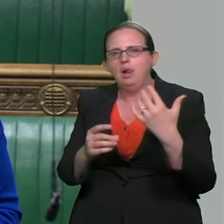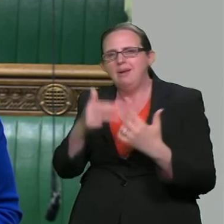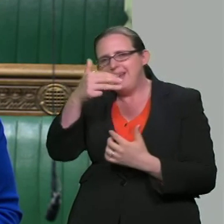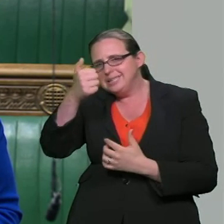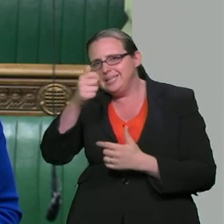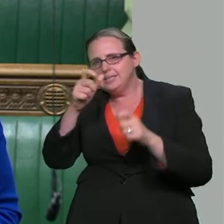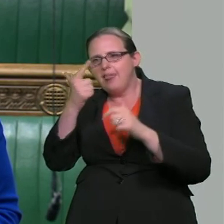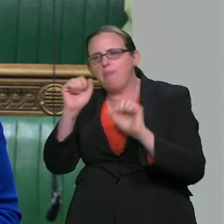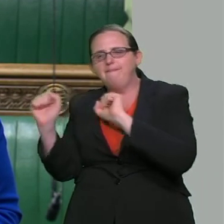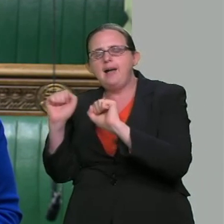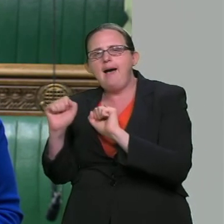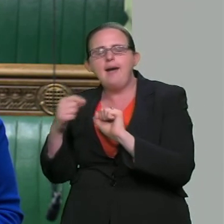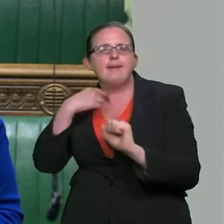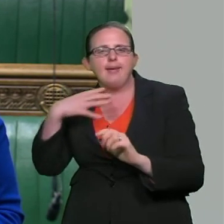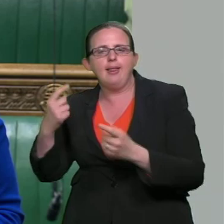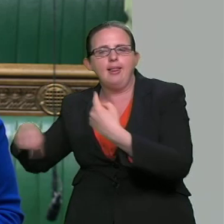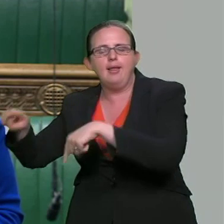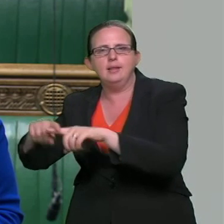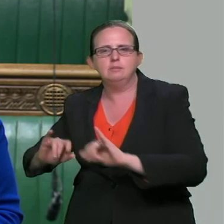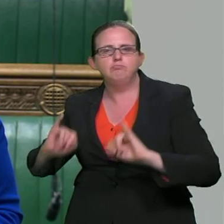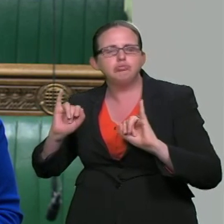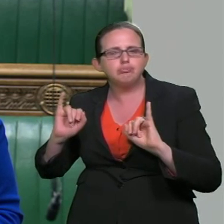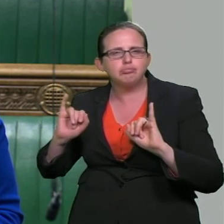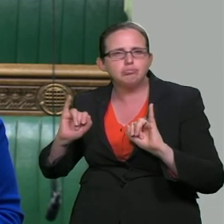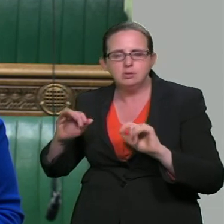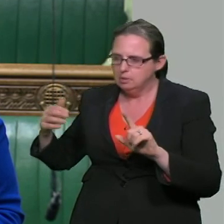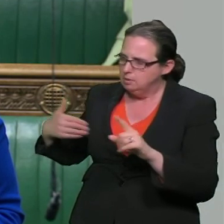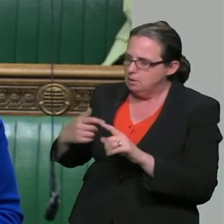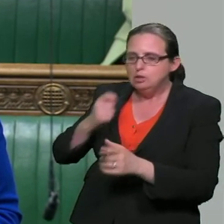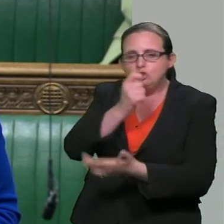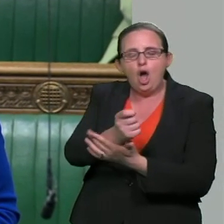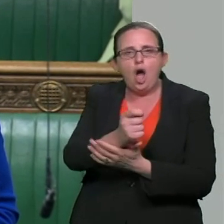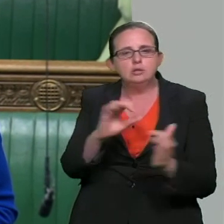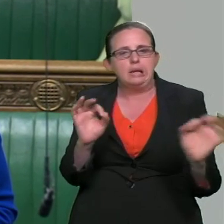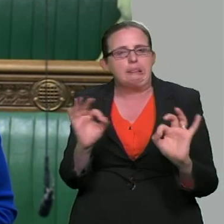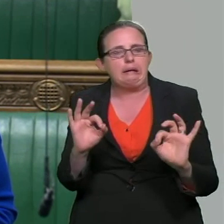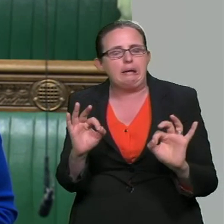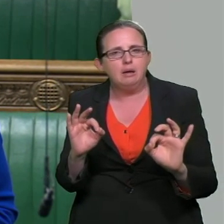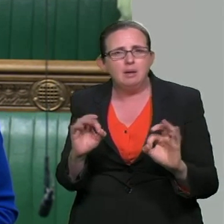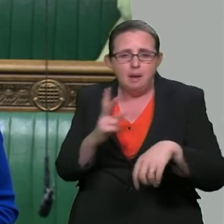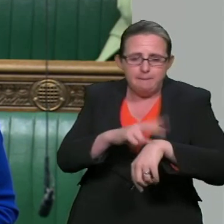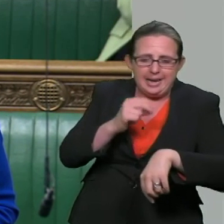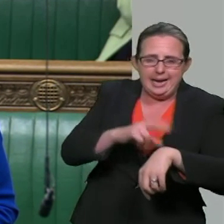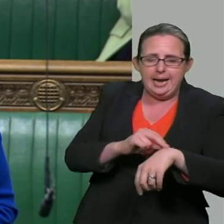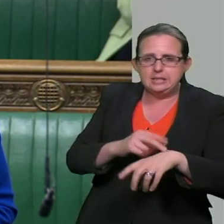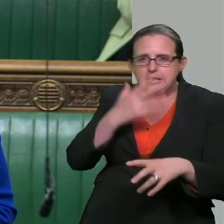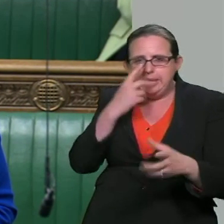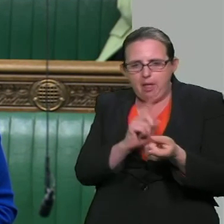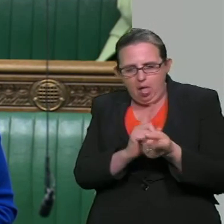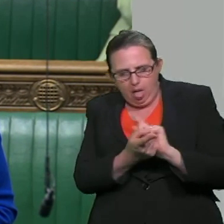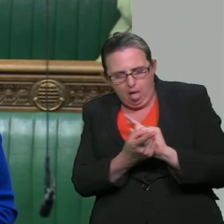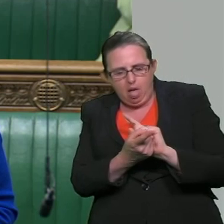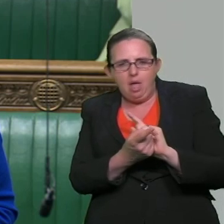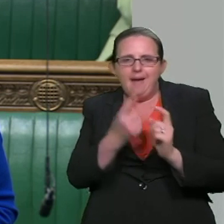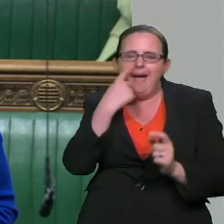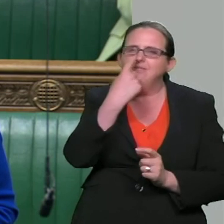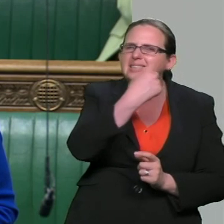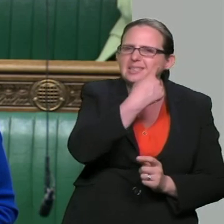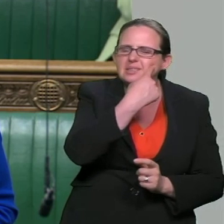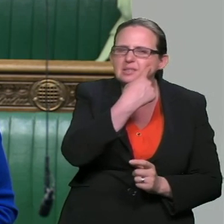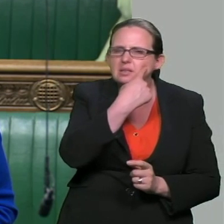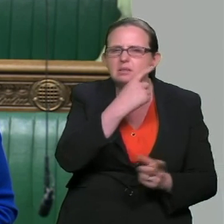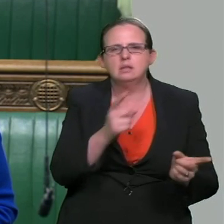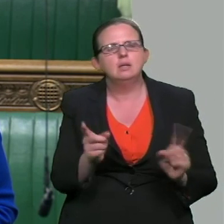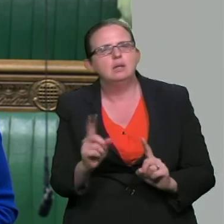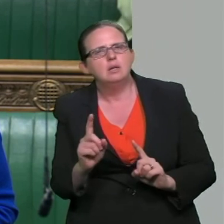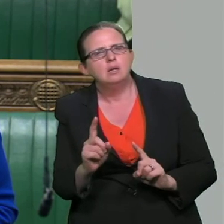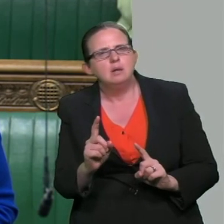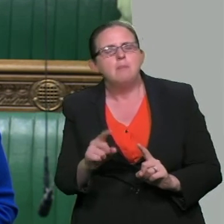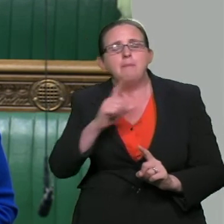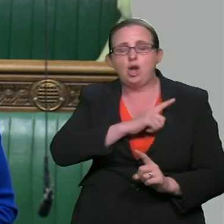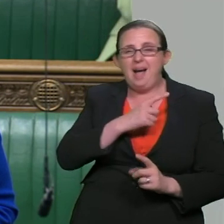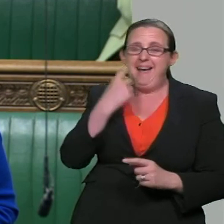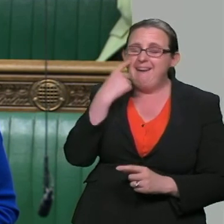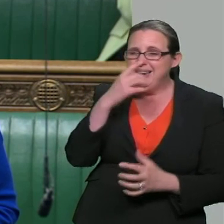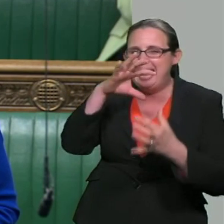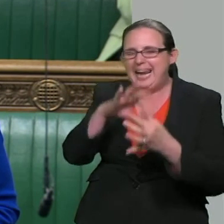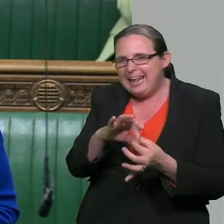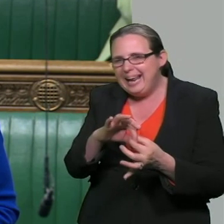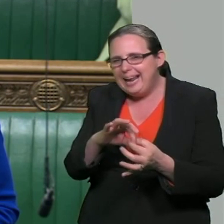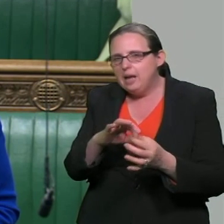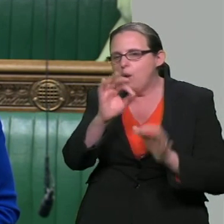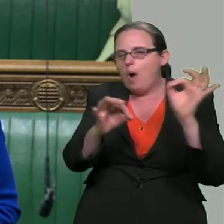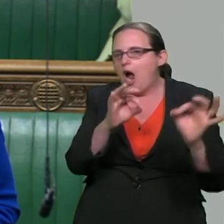The most recent trial collapsed, because although it was accepted that police evidence had been altered, as it was evidence to a public inquiry, it did not constitute perversion of the course of justice.